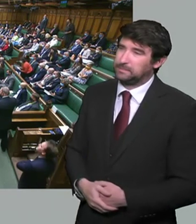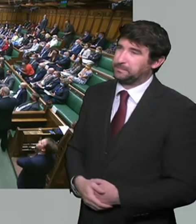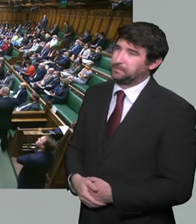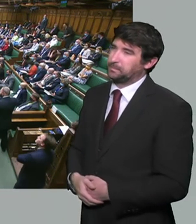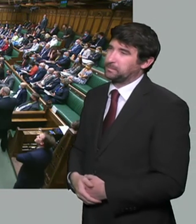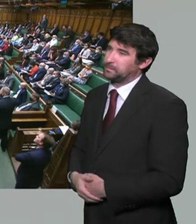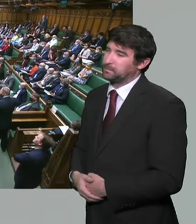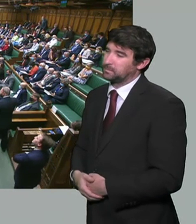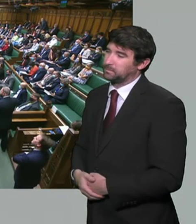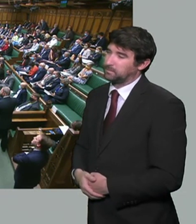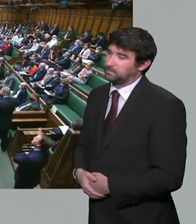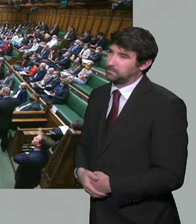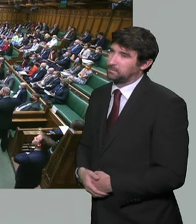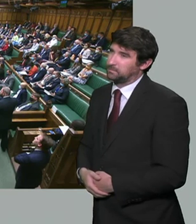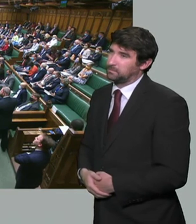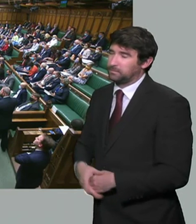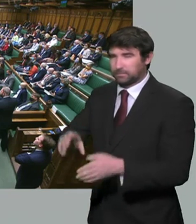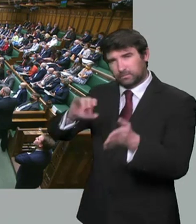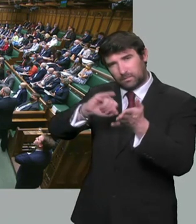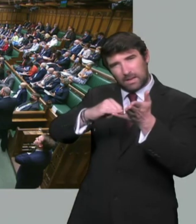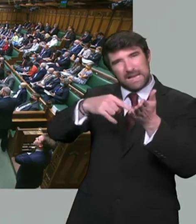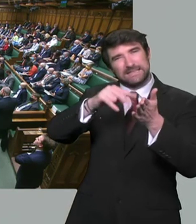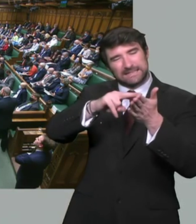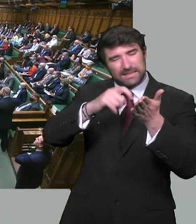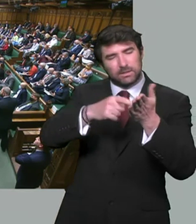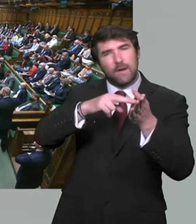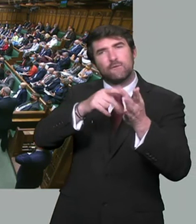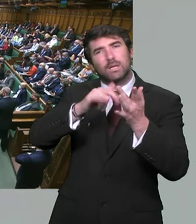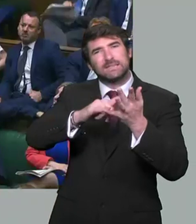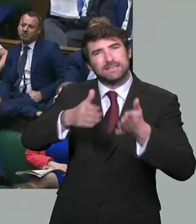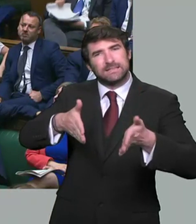St Francis tower in Ipswich has been a beneficiary of the building safety fund.